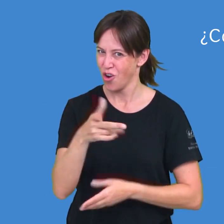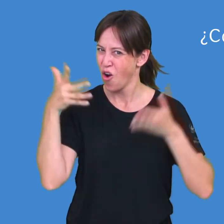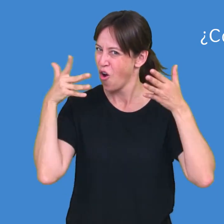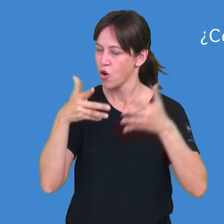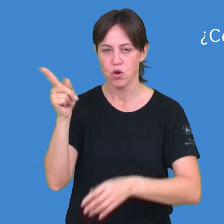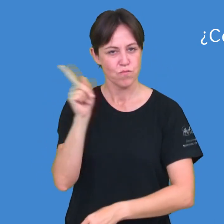aconsejar